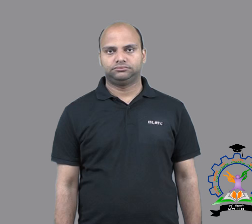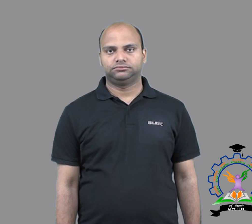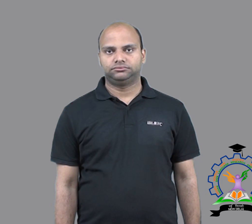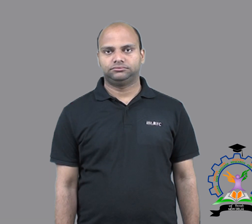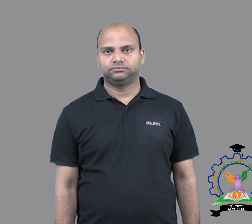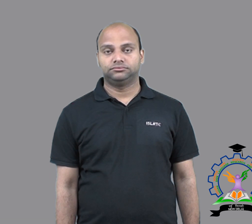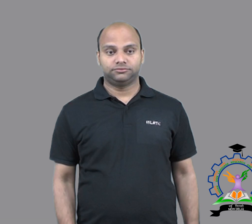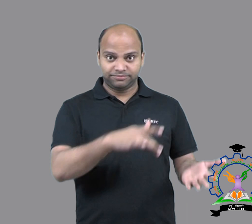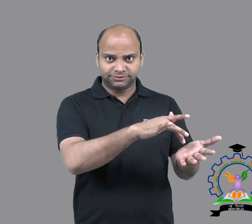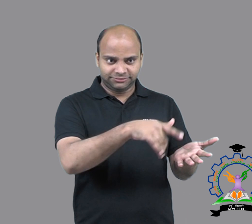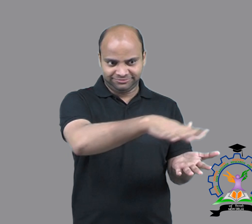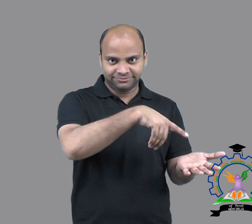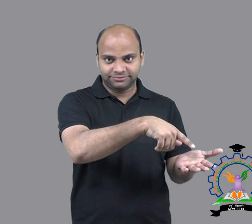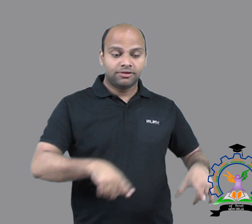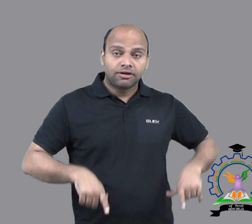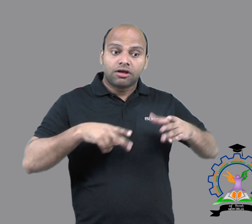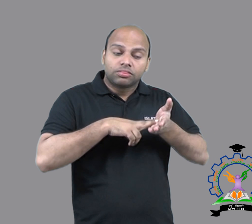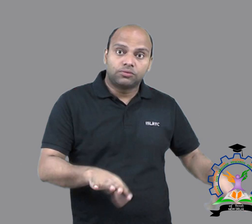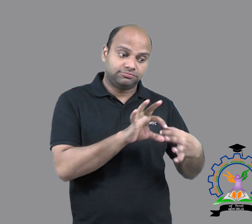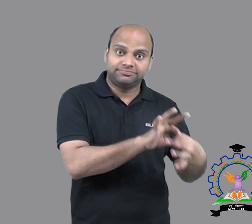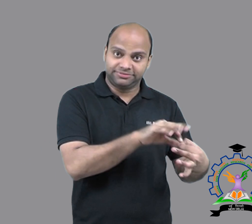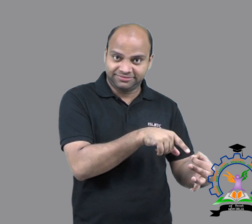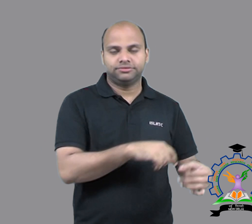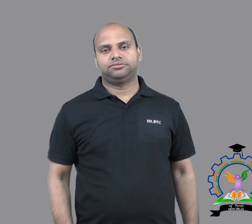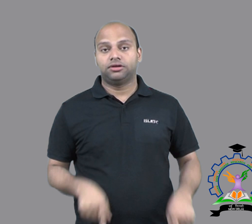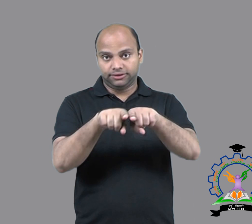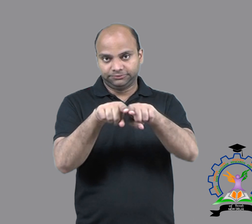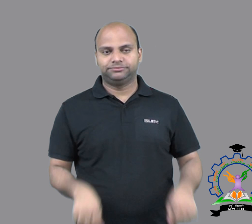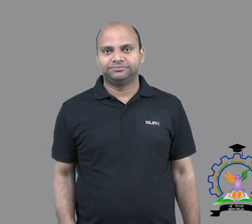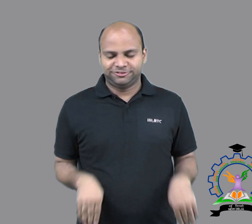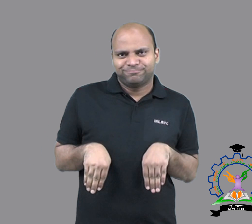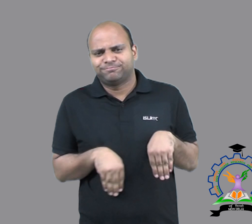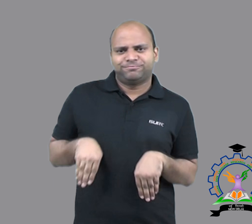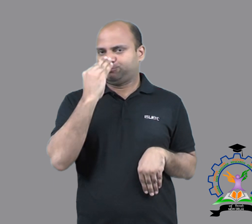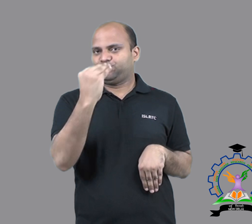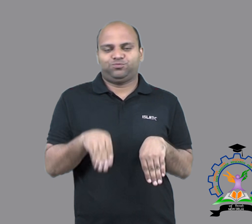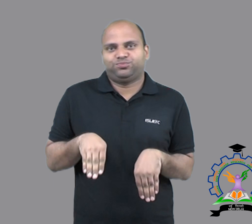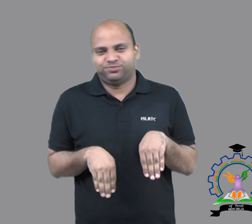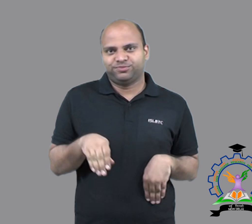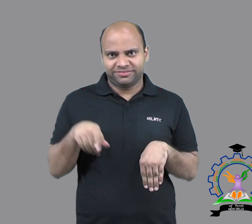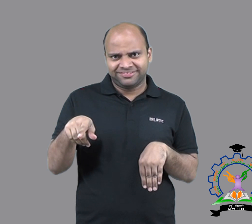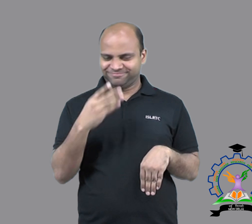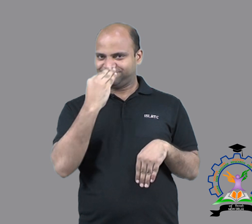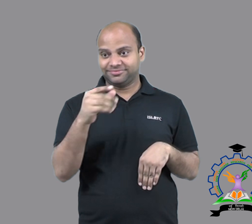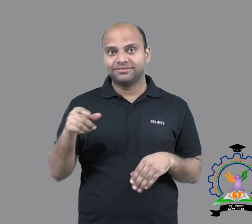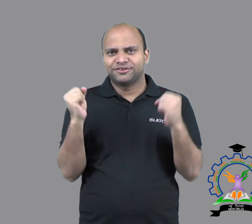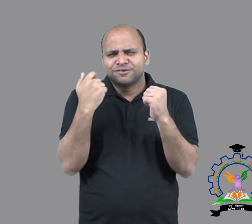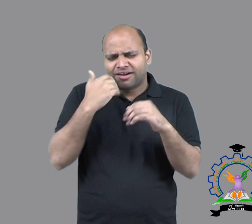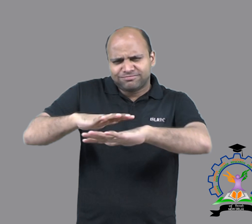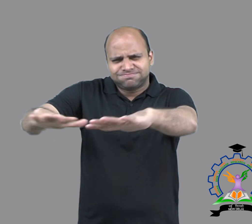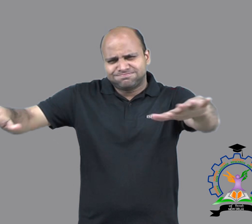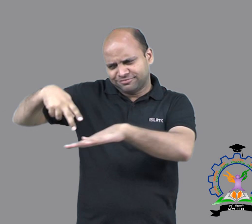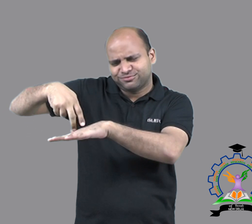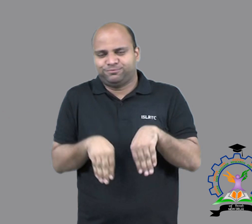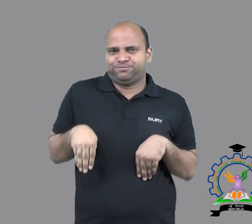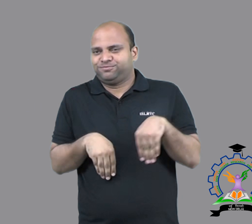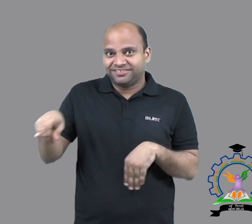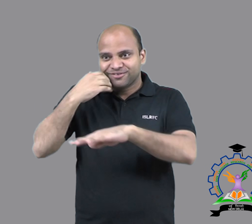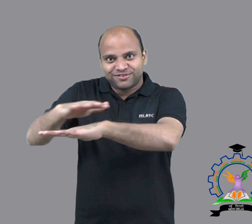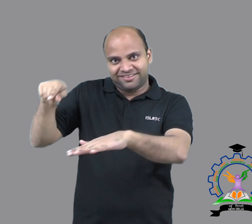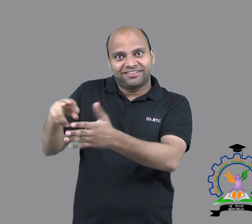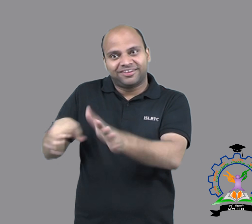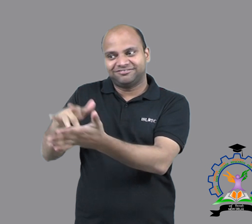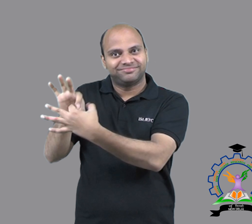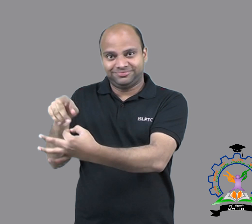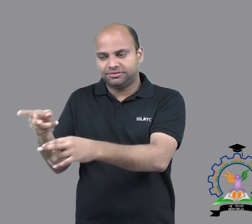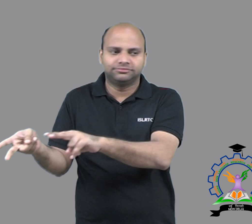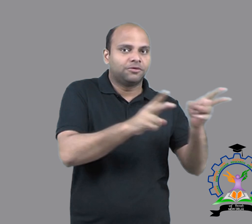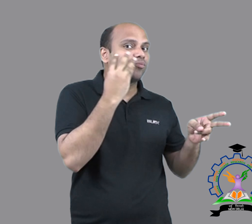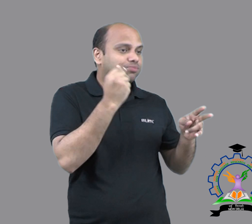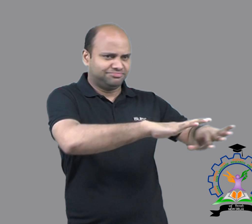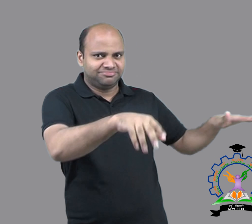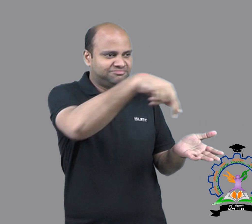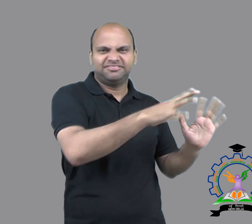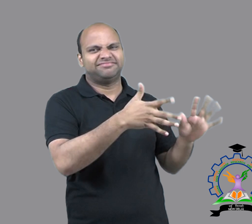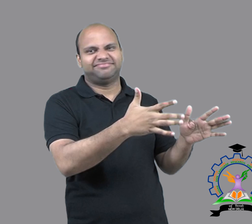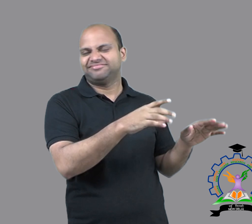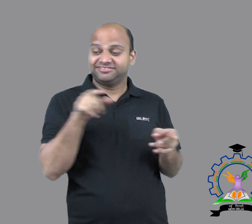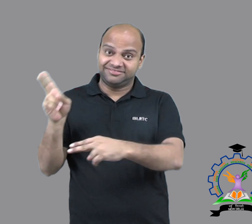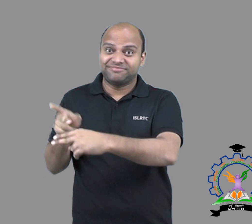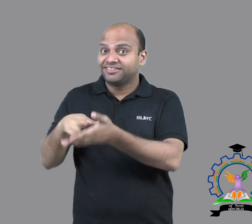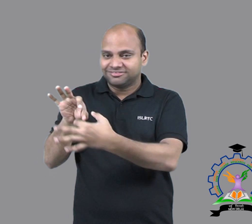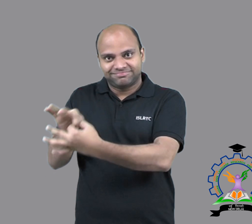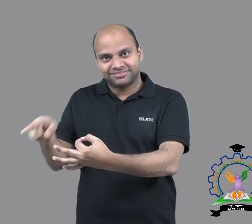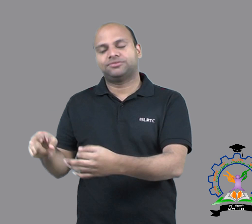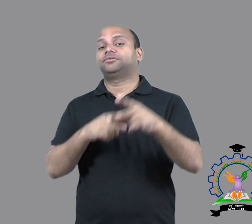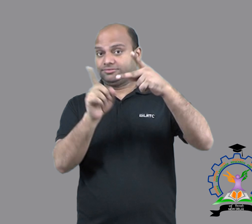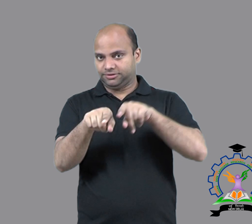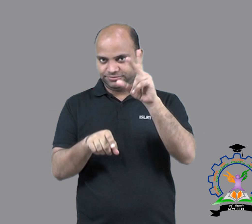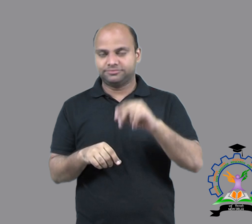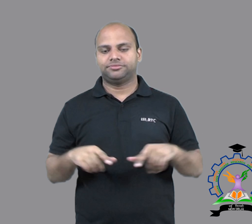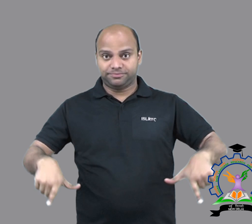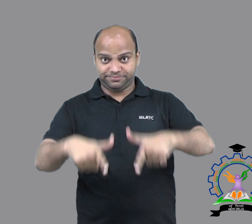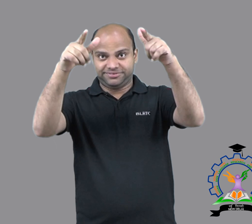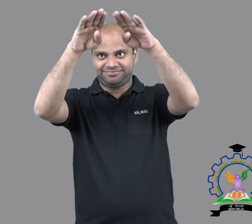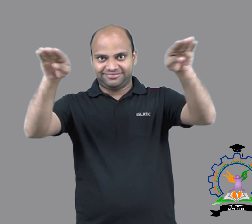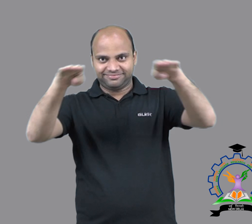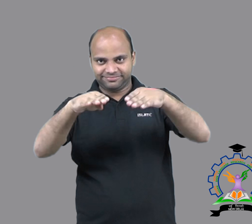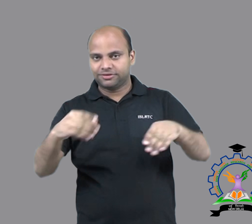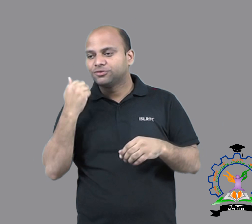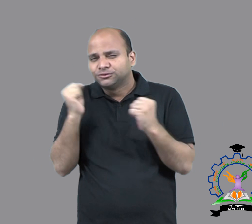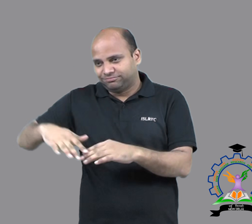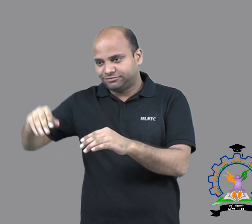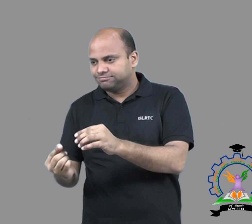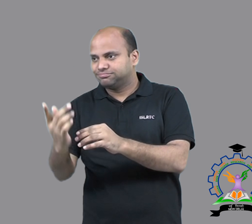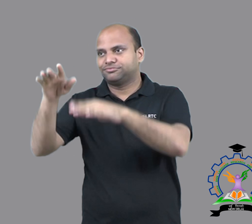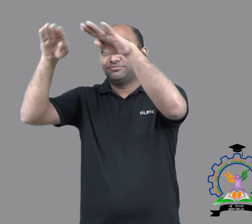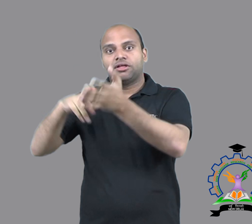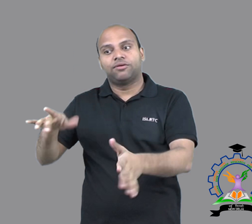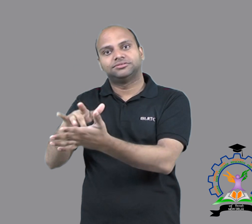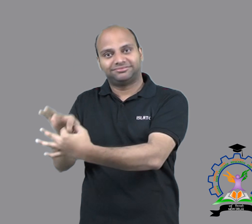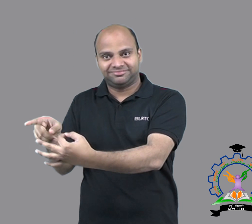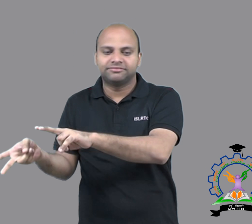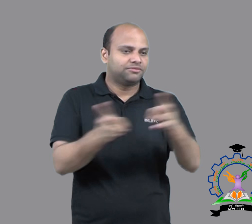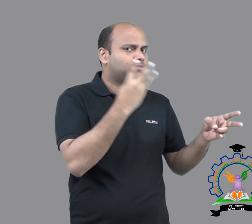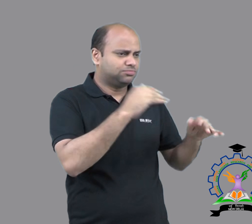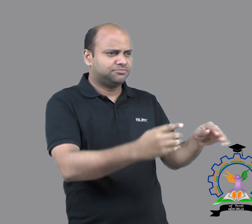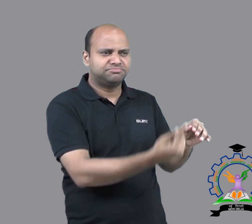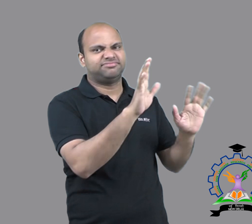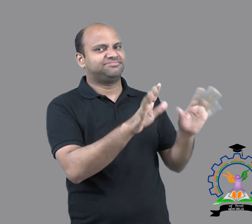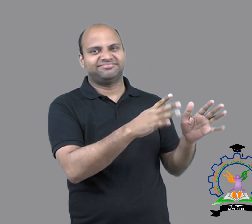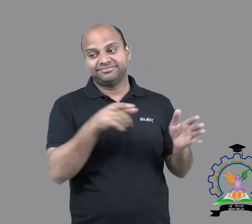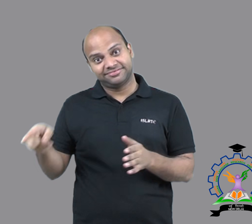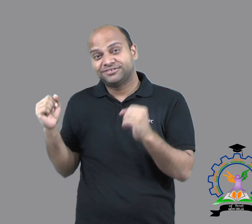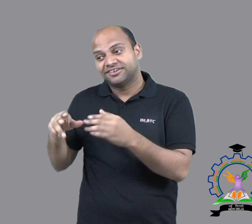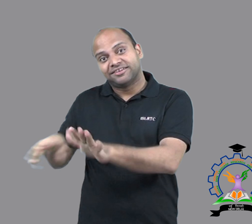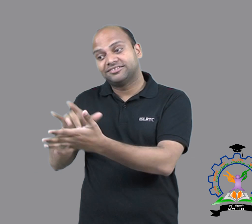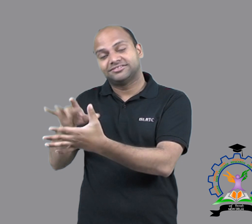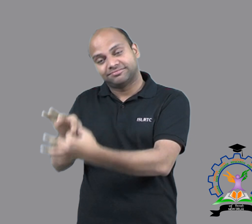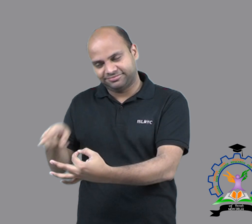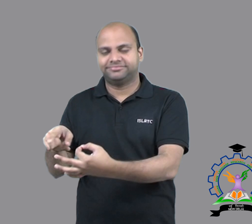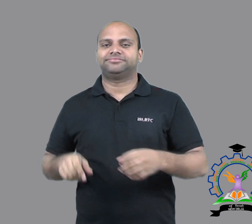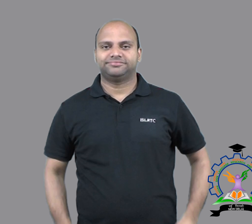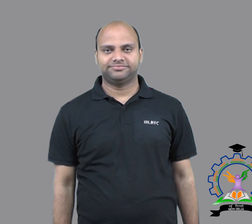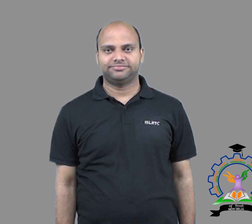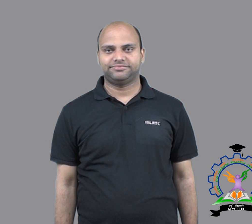Habitat